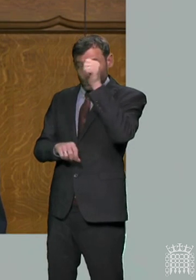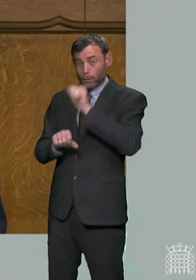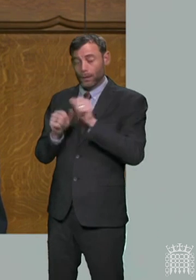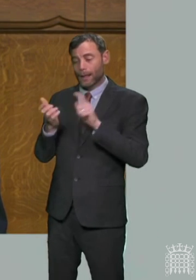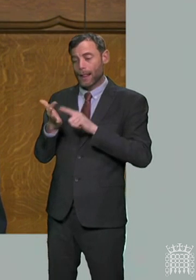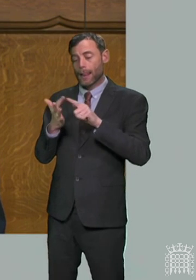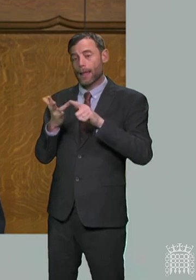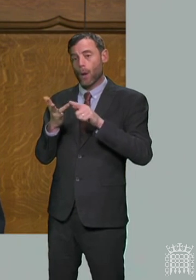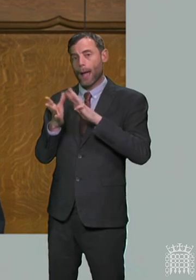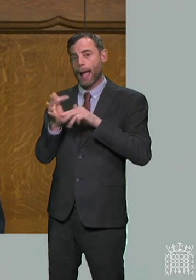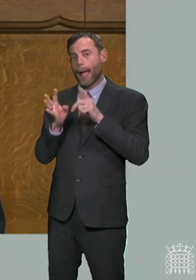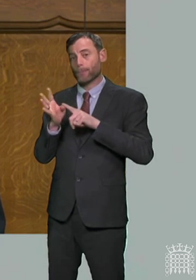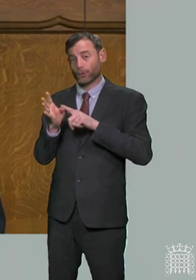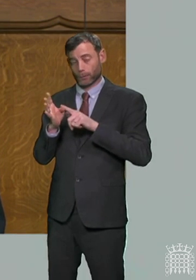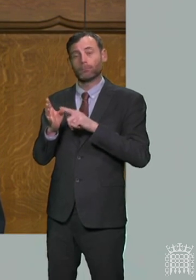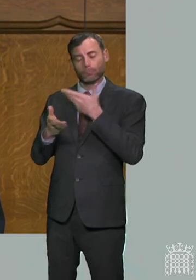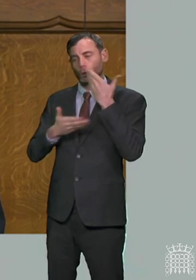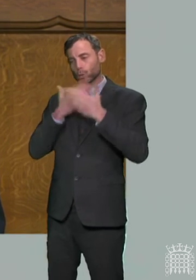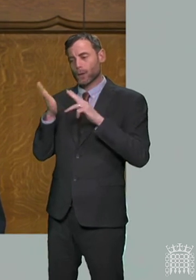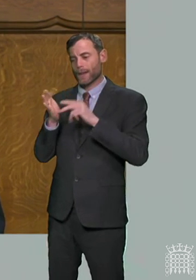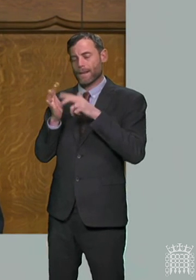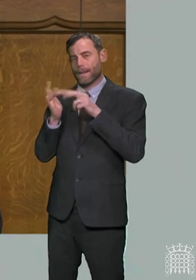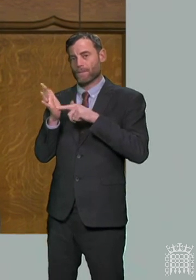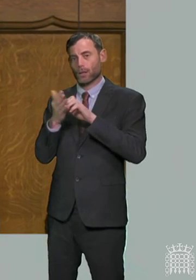Leo Amery said to Neville Chamberlain: